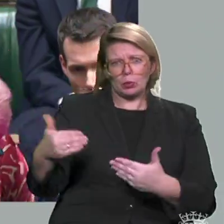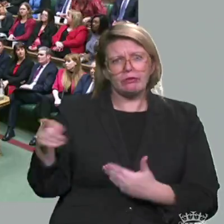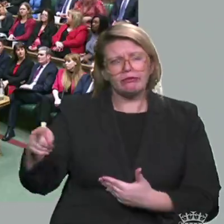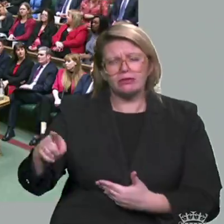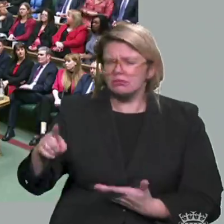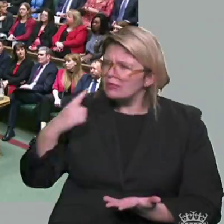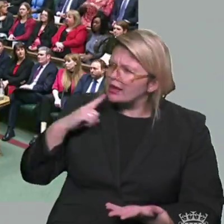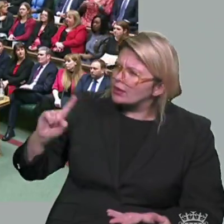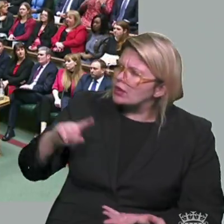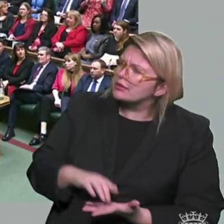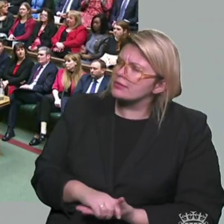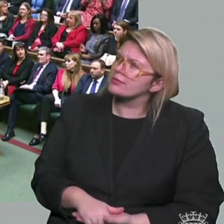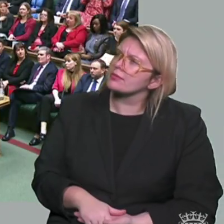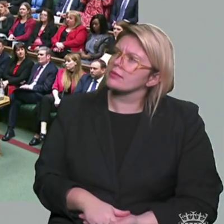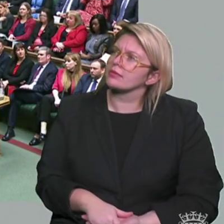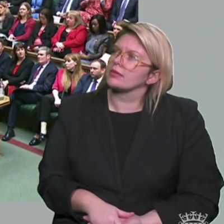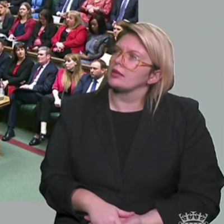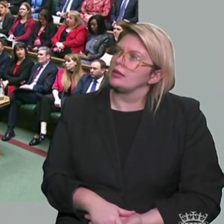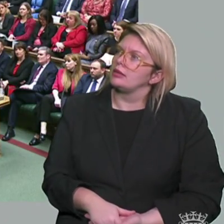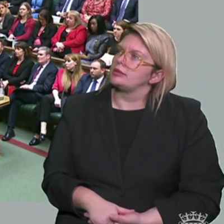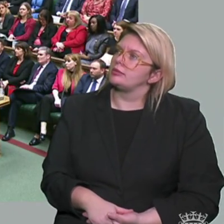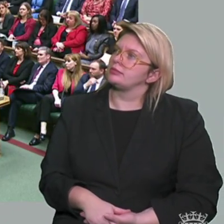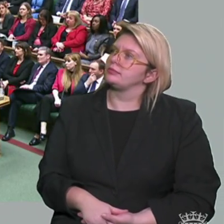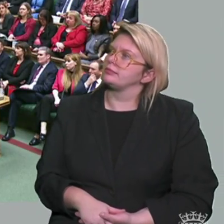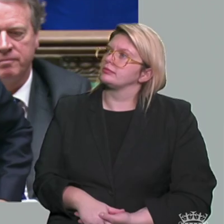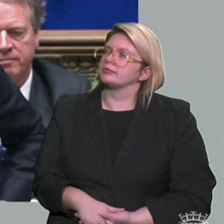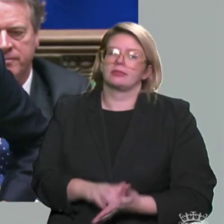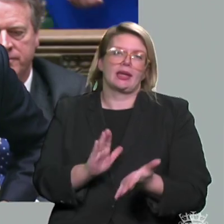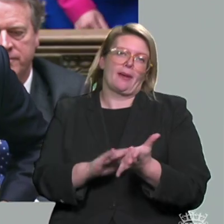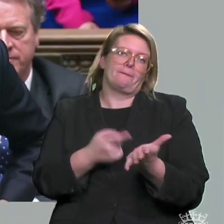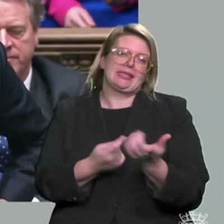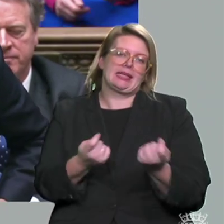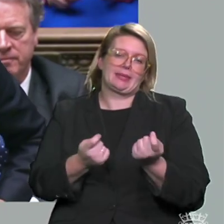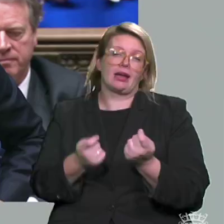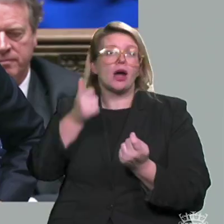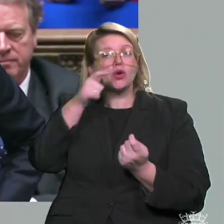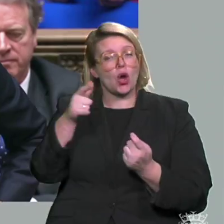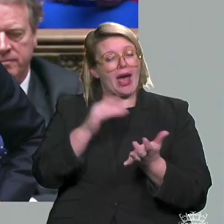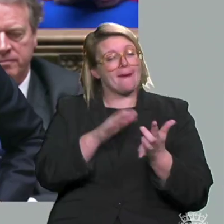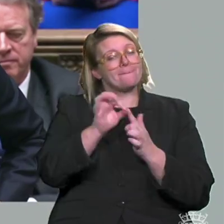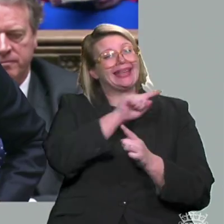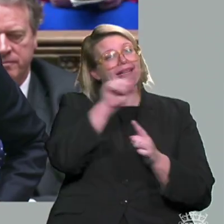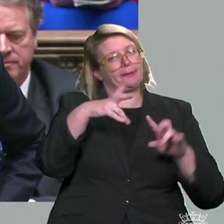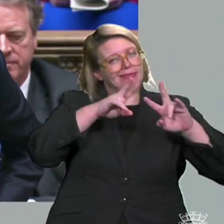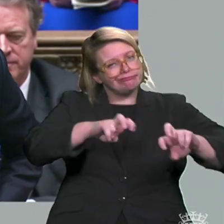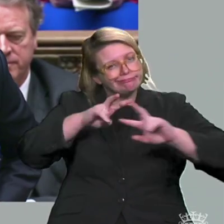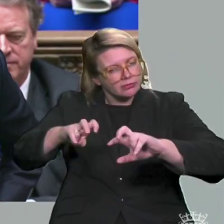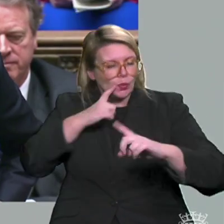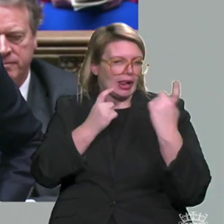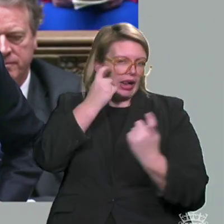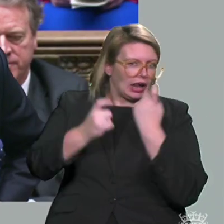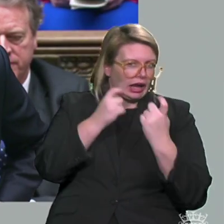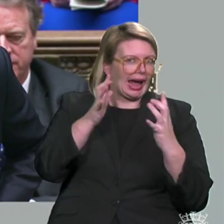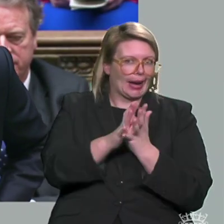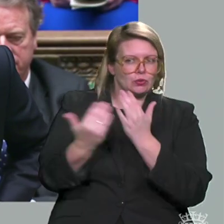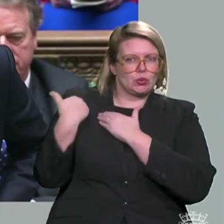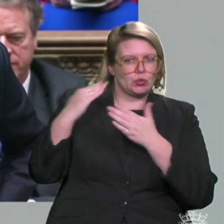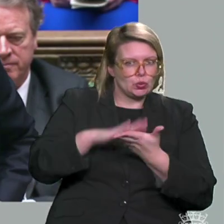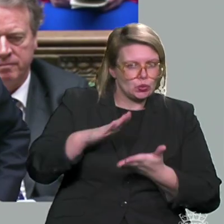I am aware that other Government Ministers have looked into this issue and are currently considering the matter at hand.